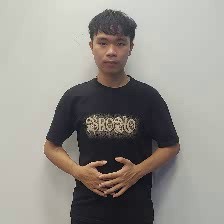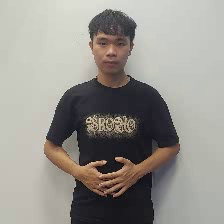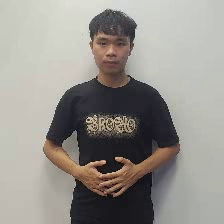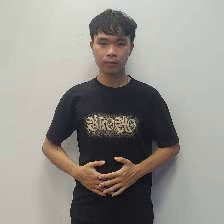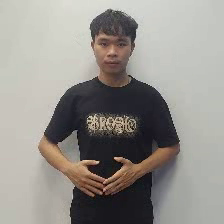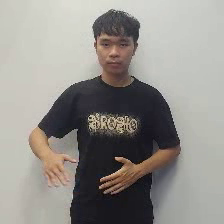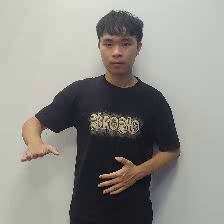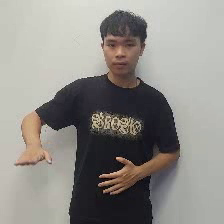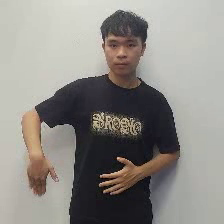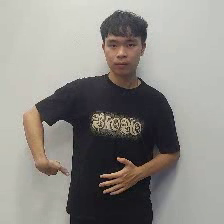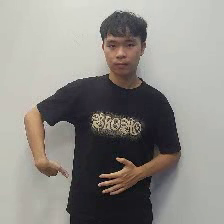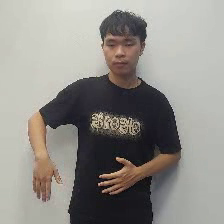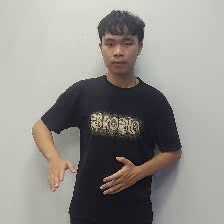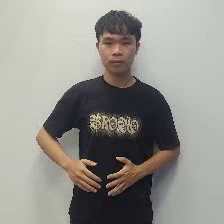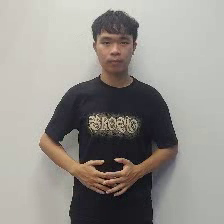Phía sau